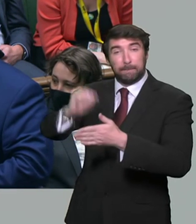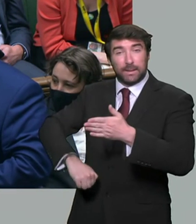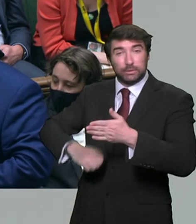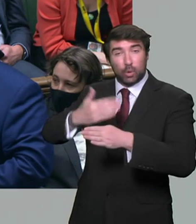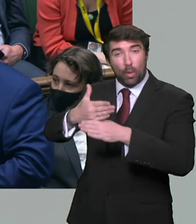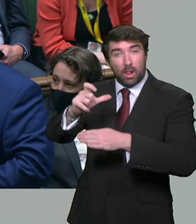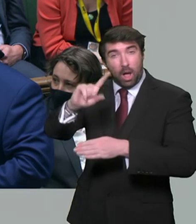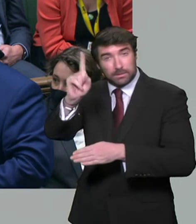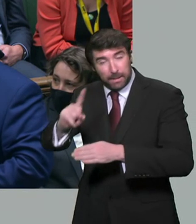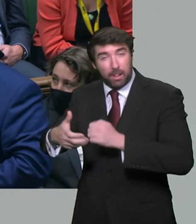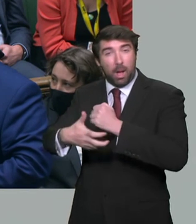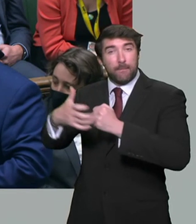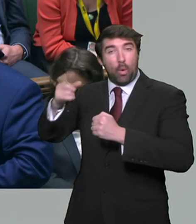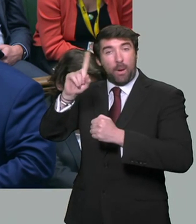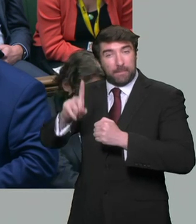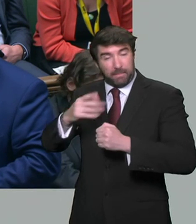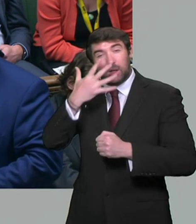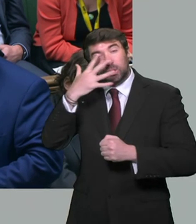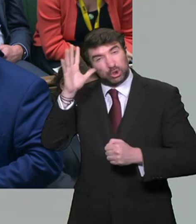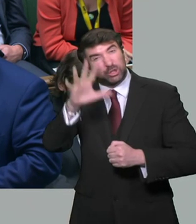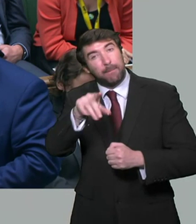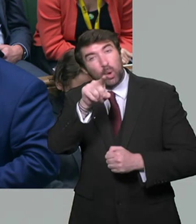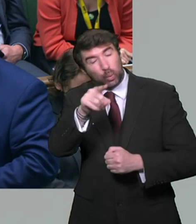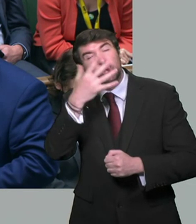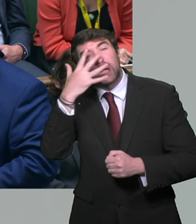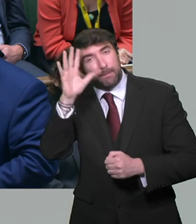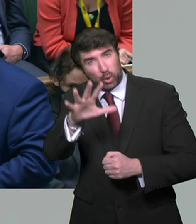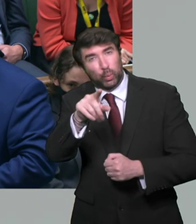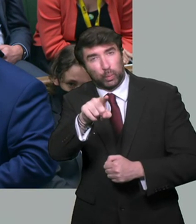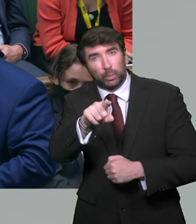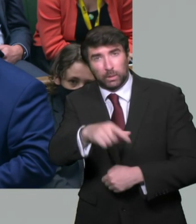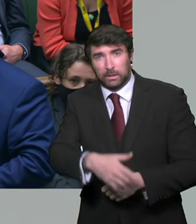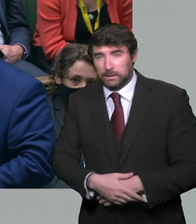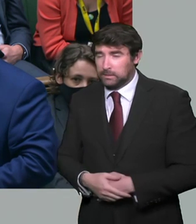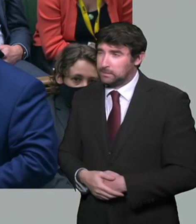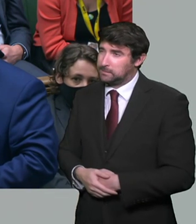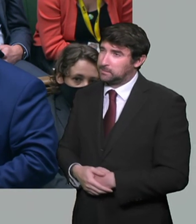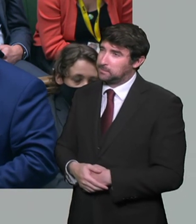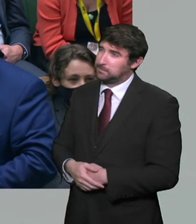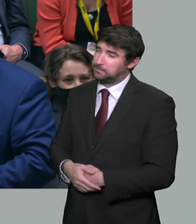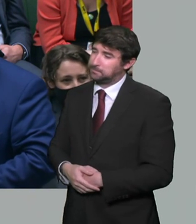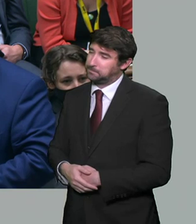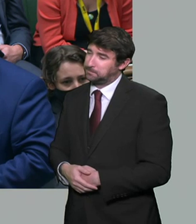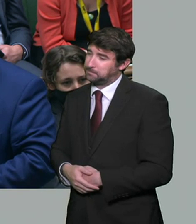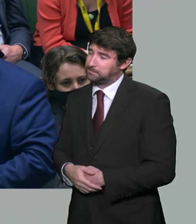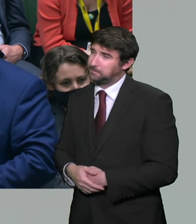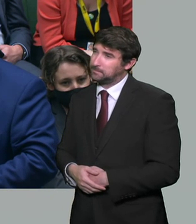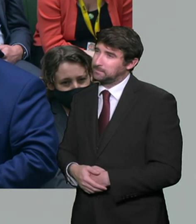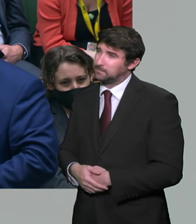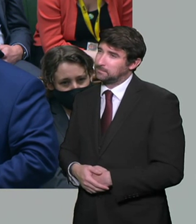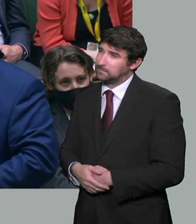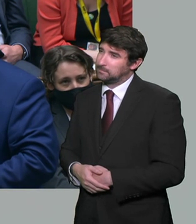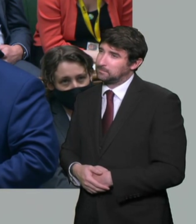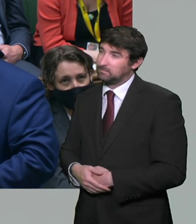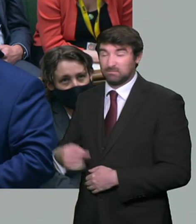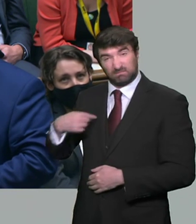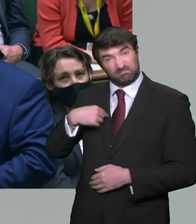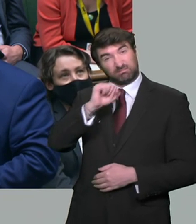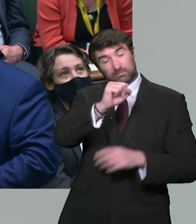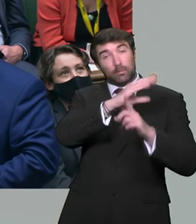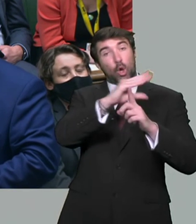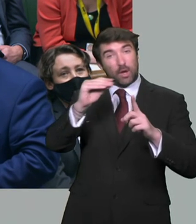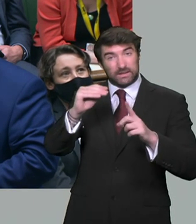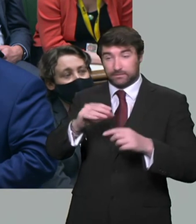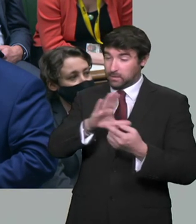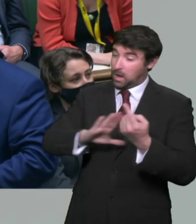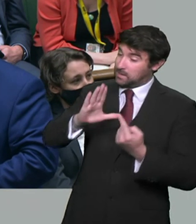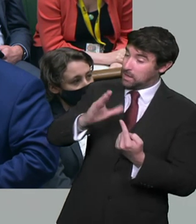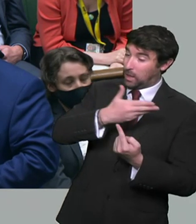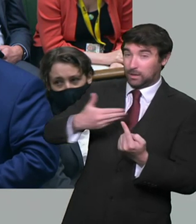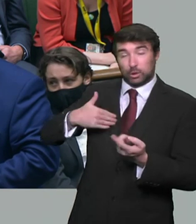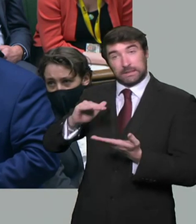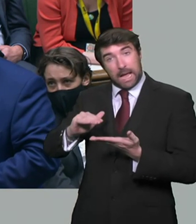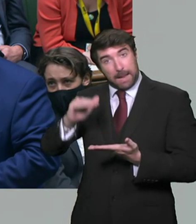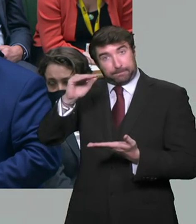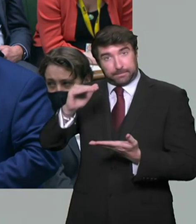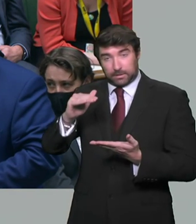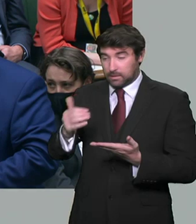We now know the economic direction of this toxic Tory Government: we are going to see furlough scrapped, universal credit cut and more tax hikes for the low-paid.